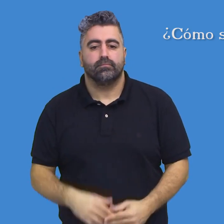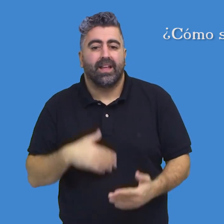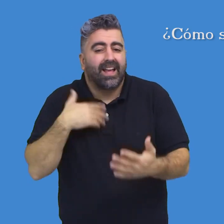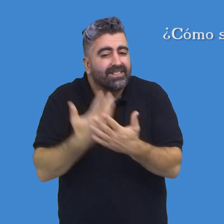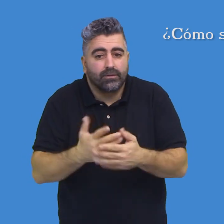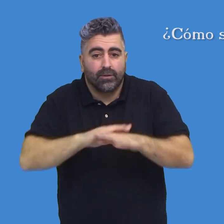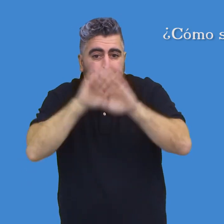hasta